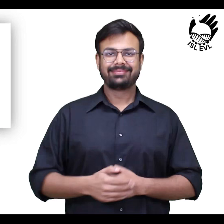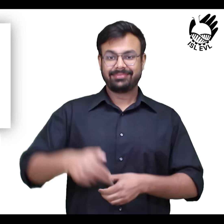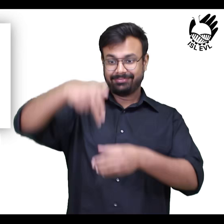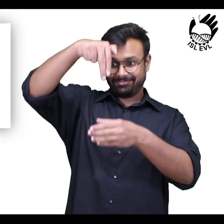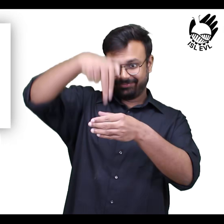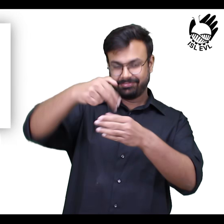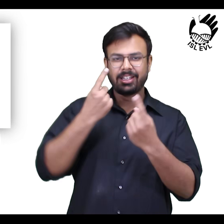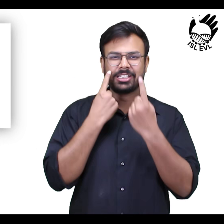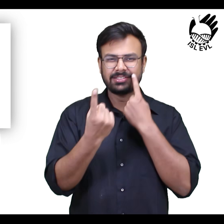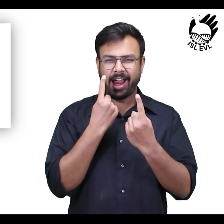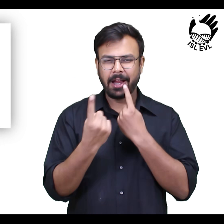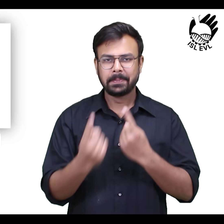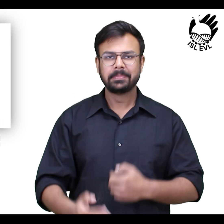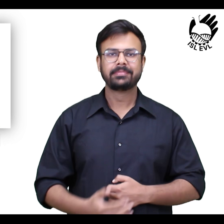Total Dissolved Solids TDS